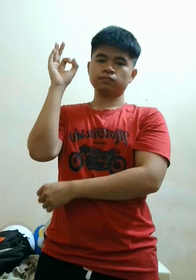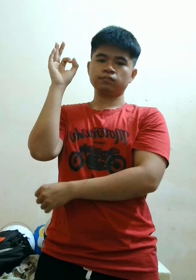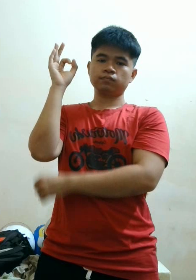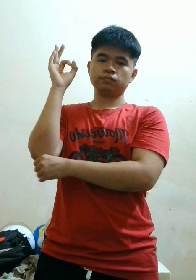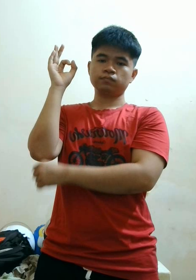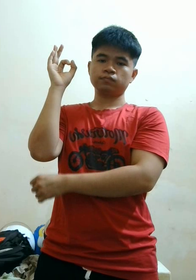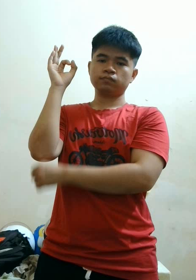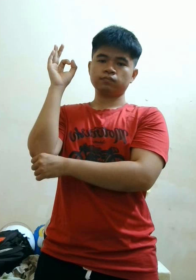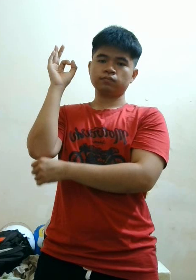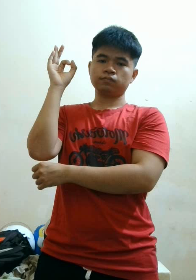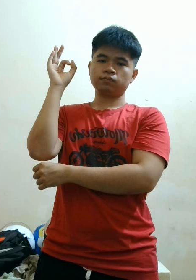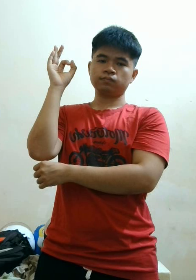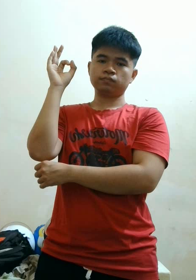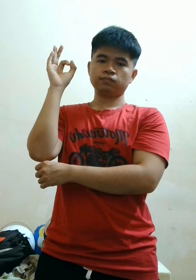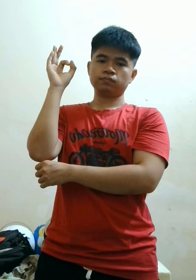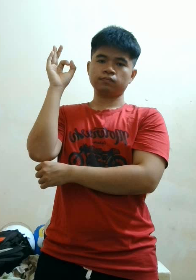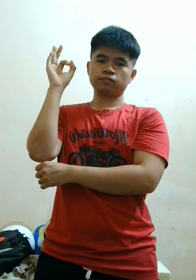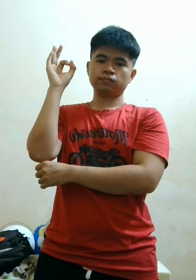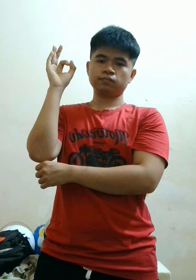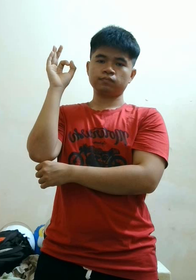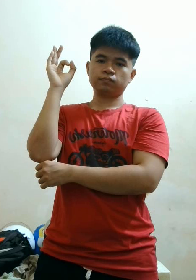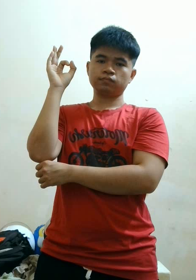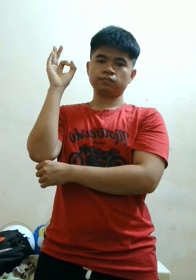buoi trua